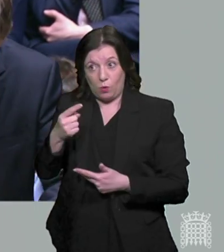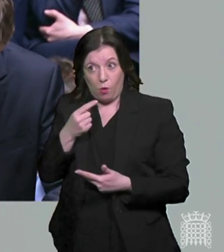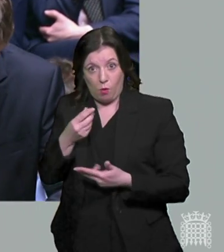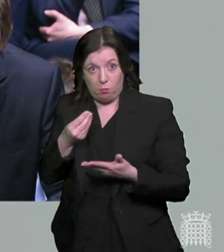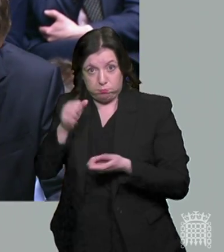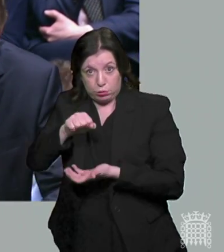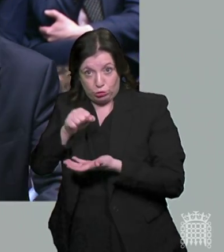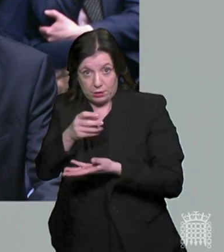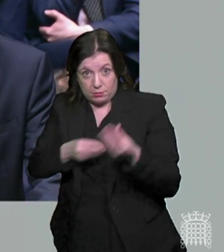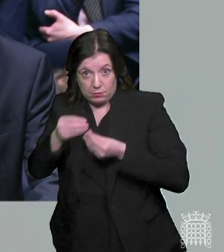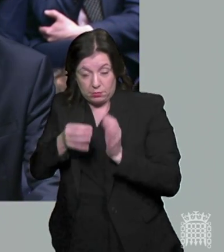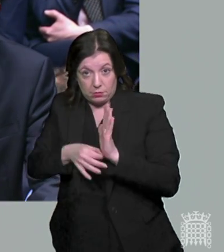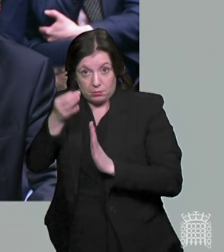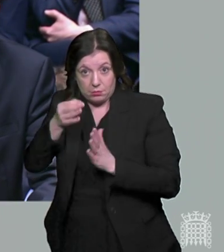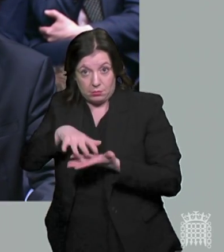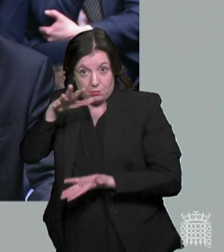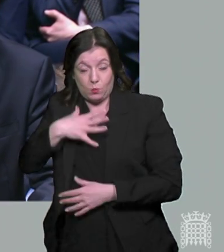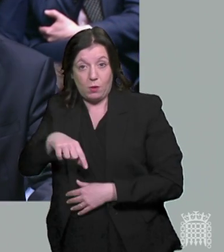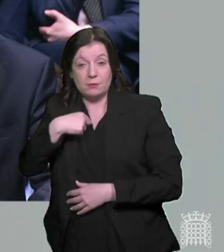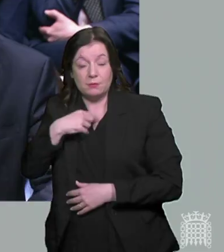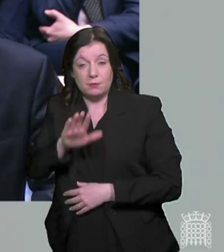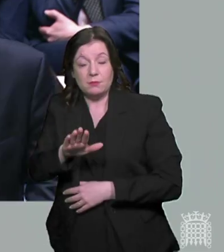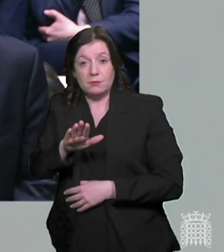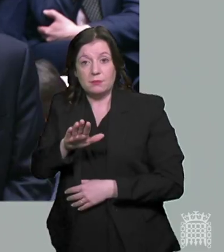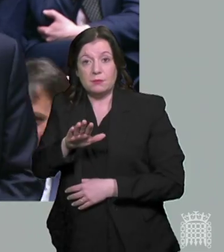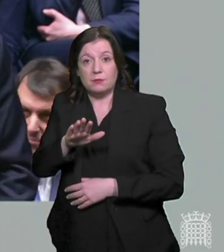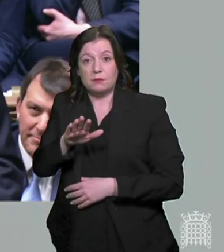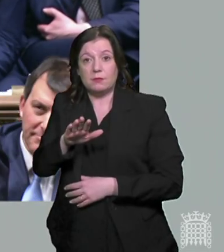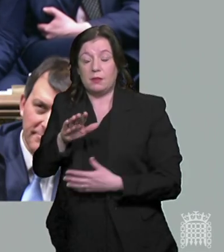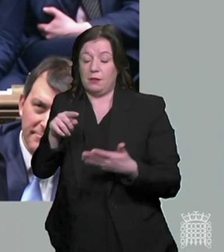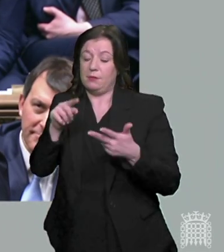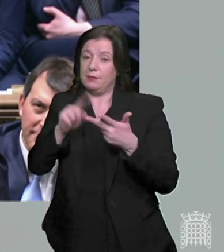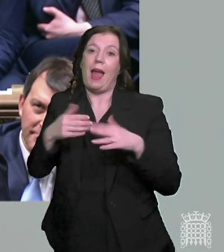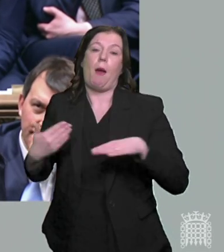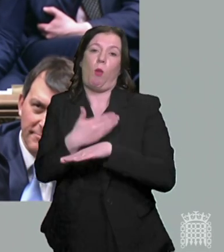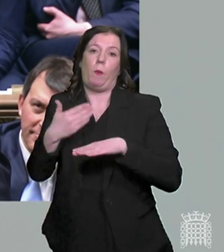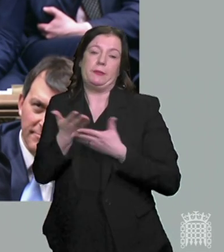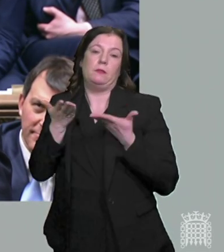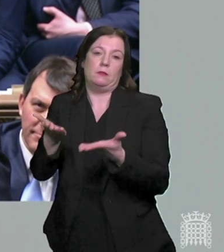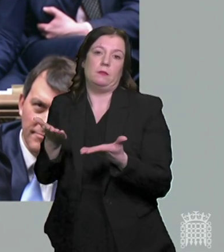I said it was a growth budget. We are talking about the E of employment.